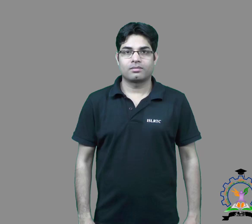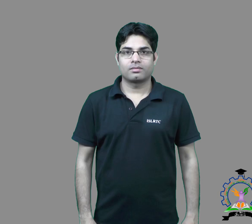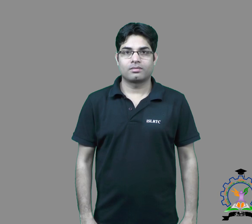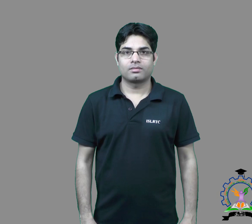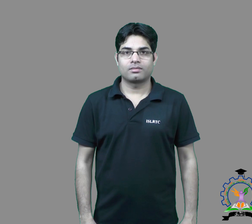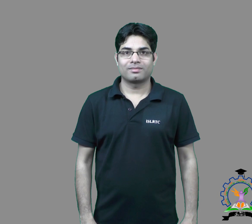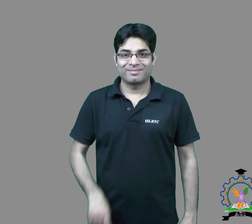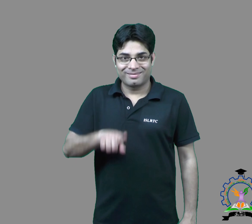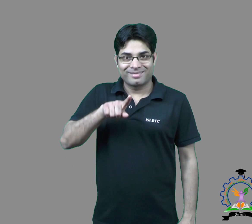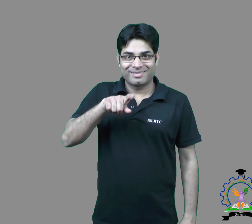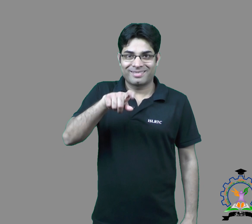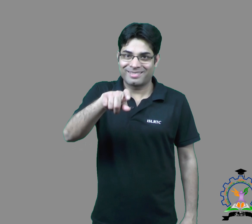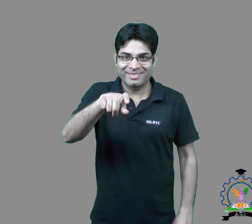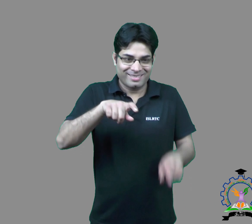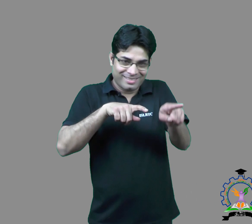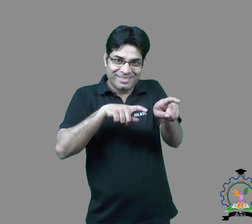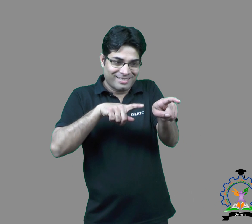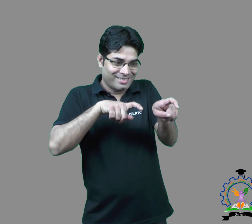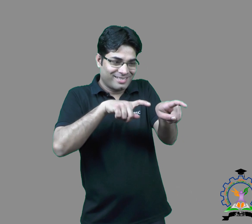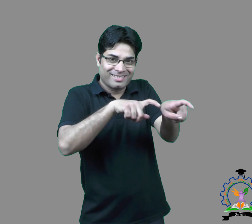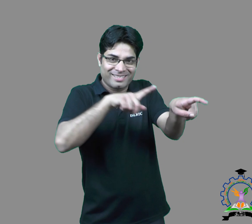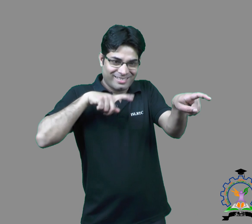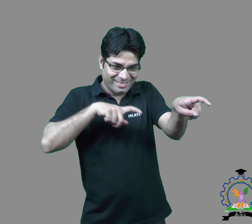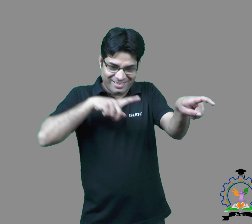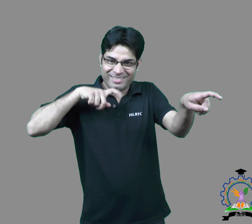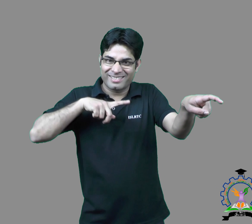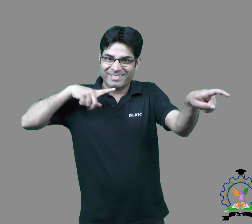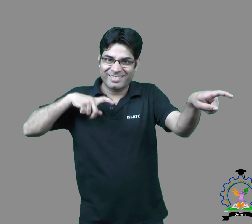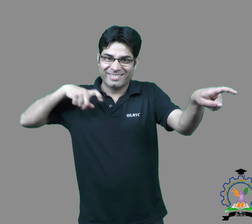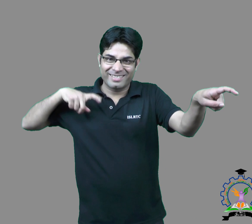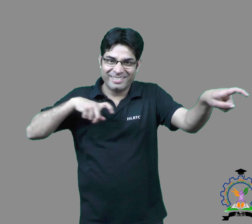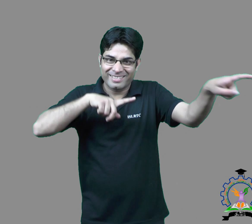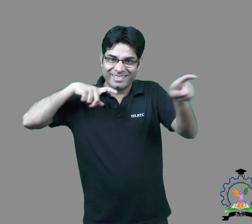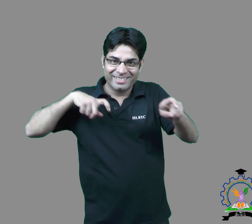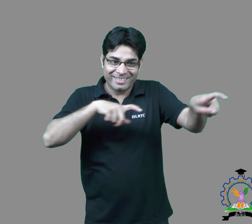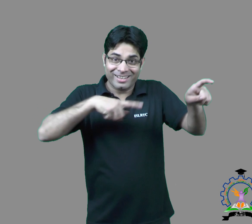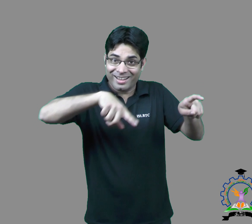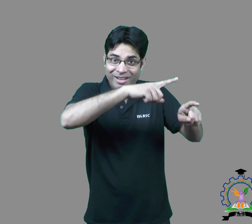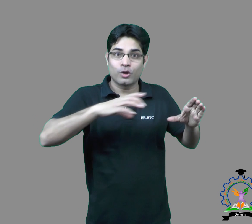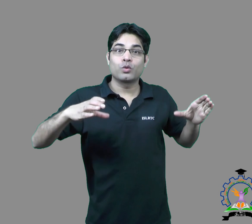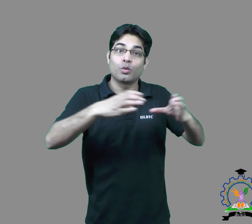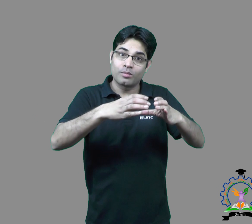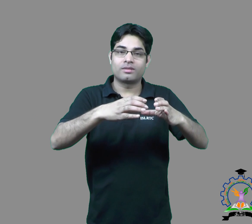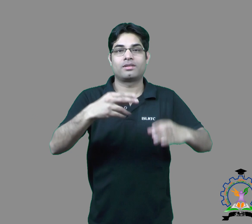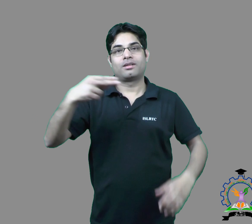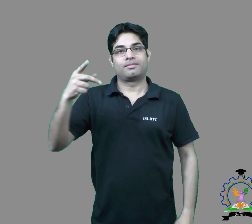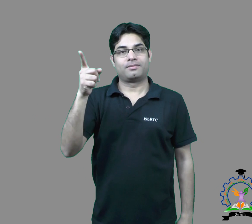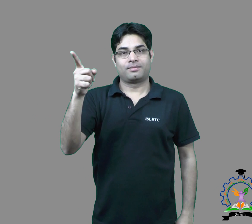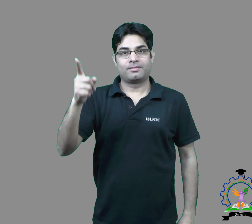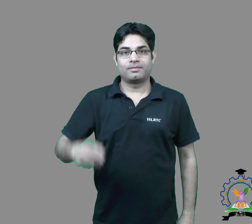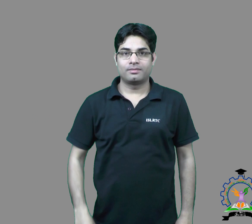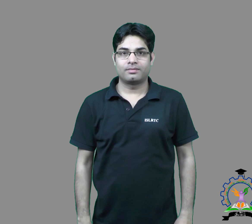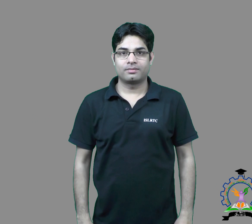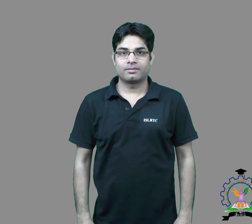Army of ants Swarm of ants